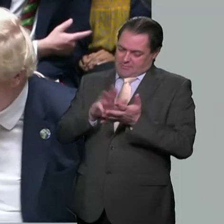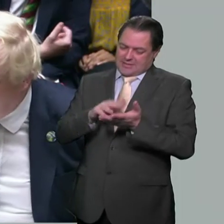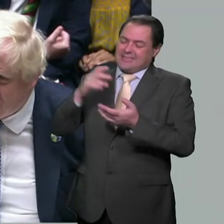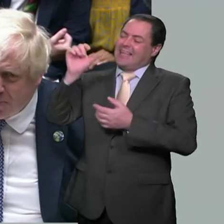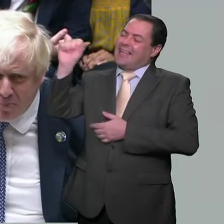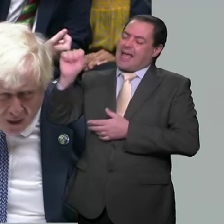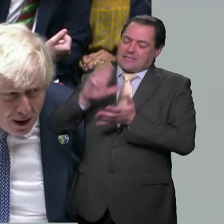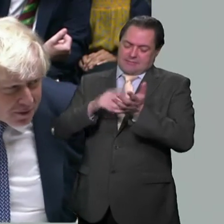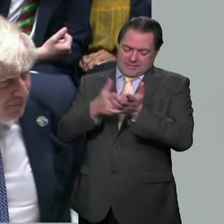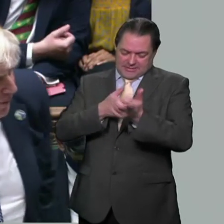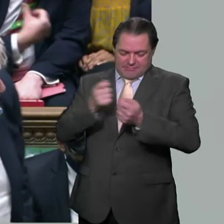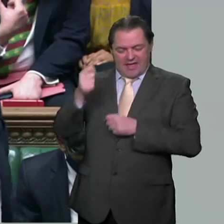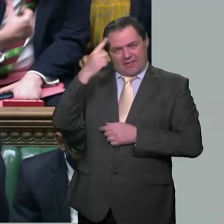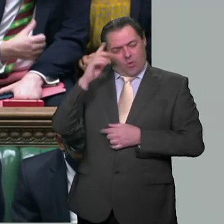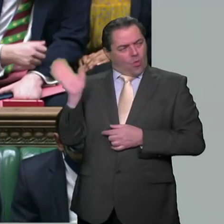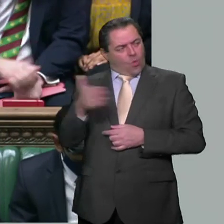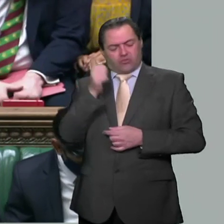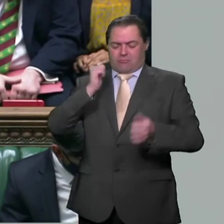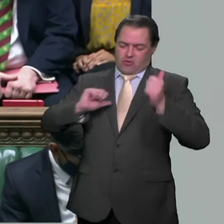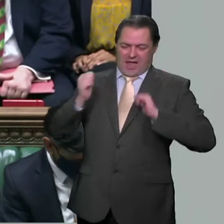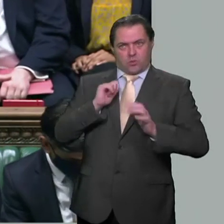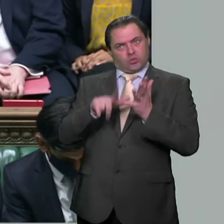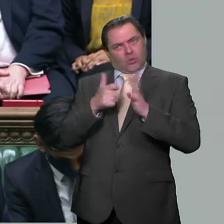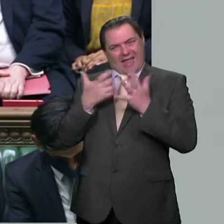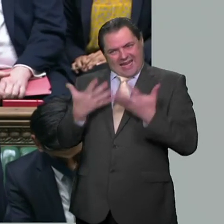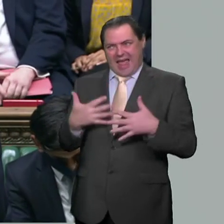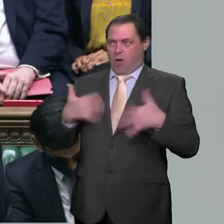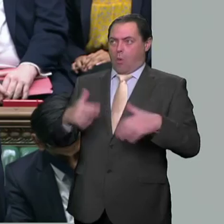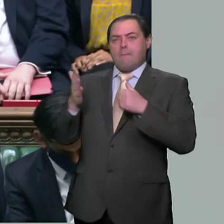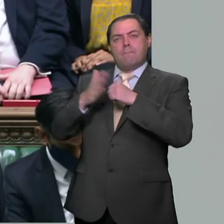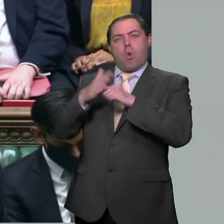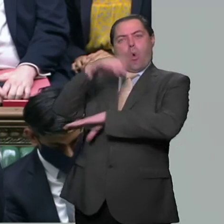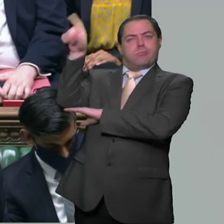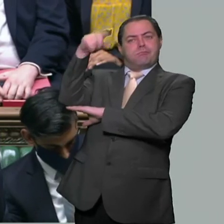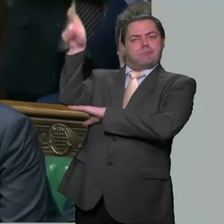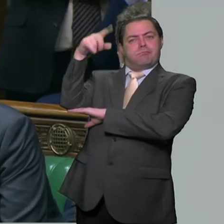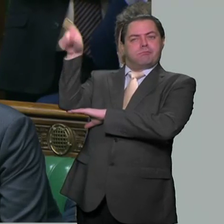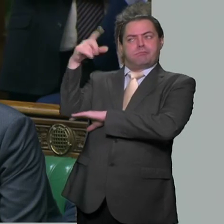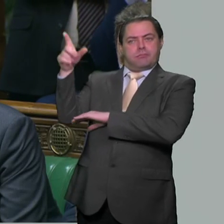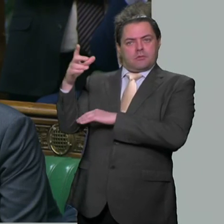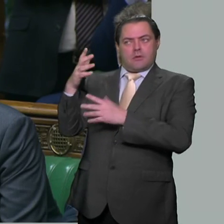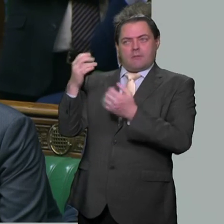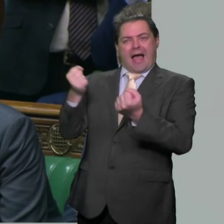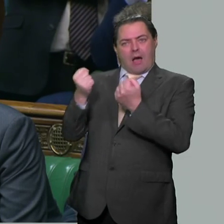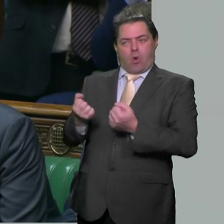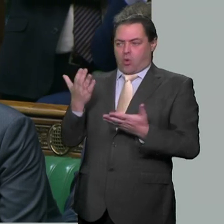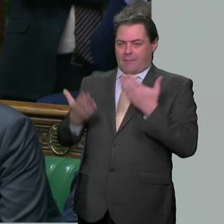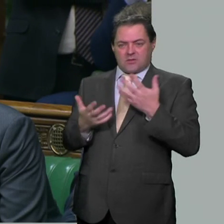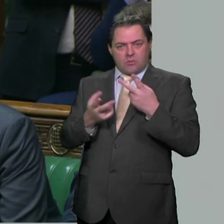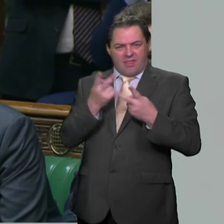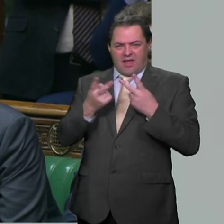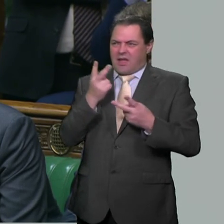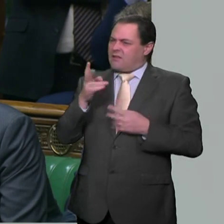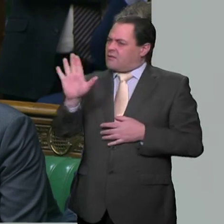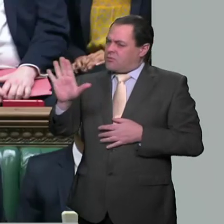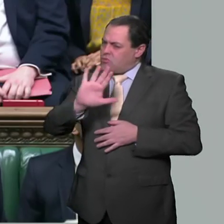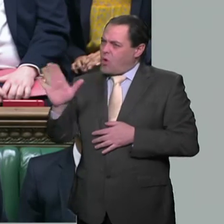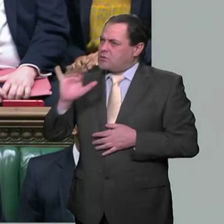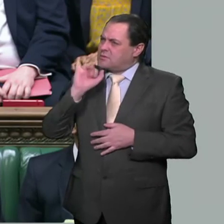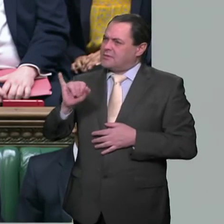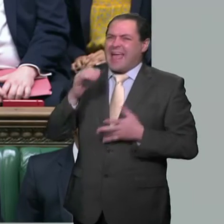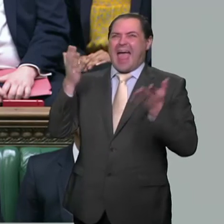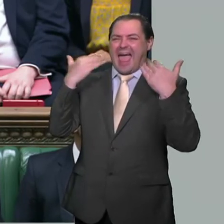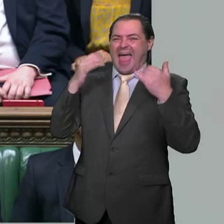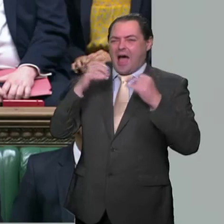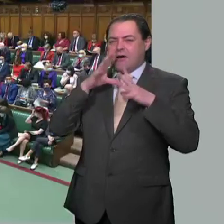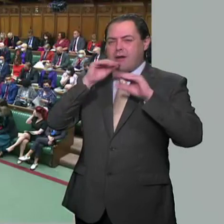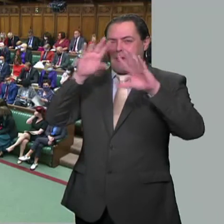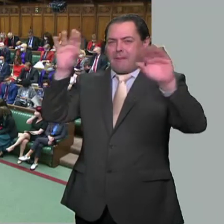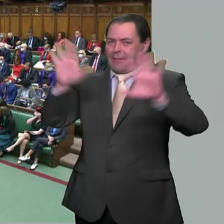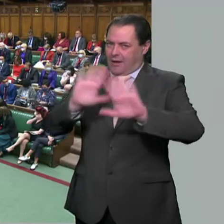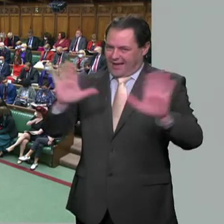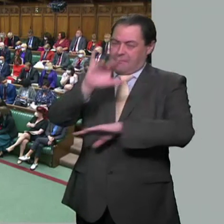Yes, and I think the whole House should be proud of the fact that the UK still produces more offshore wind— Not hot air, but energy for the people of this country.